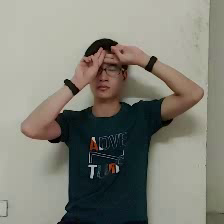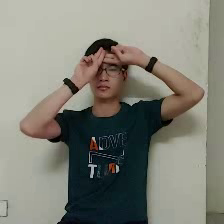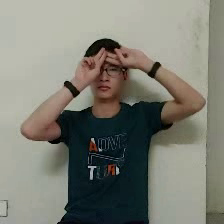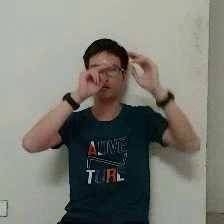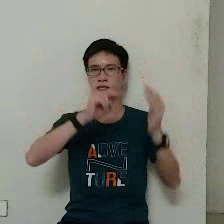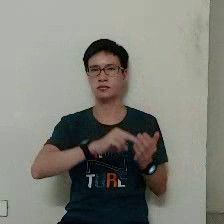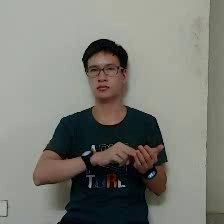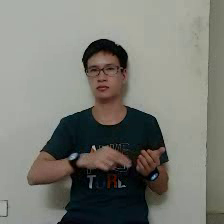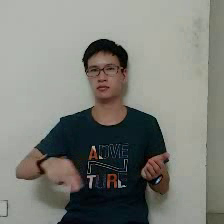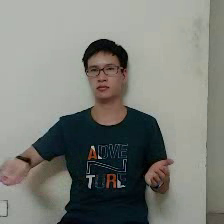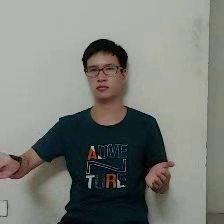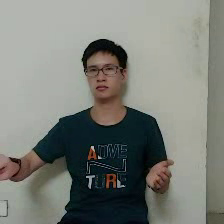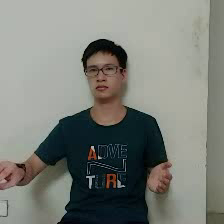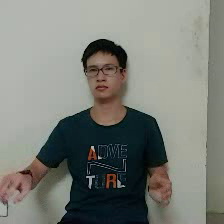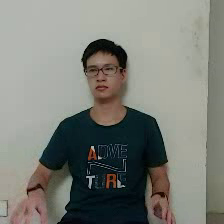Xuất viện